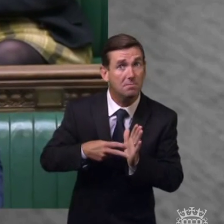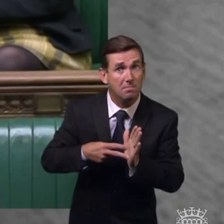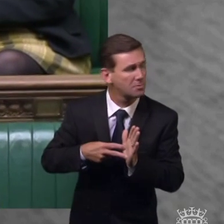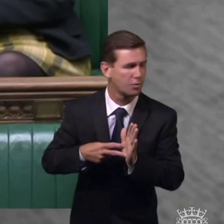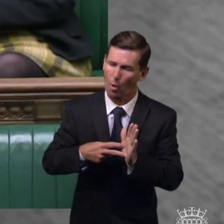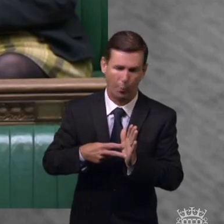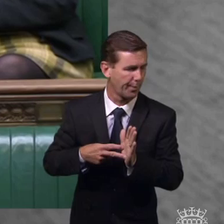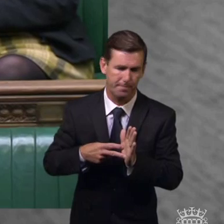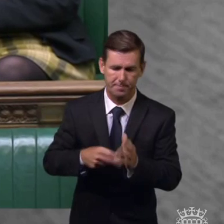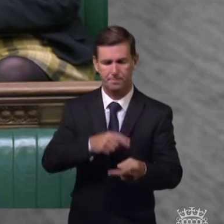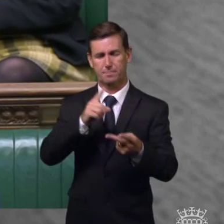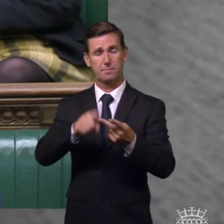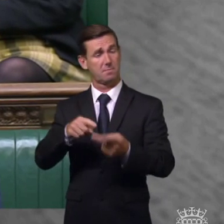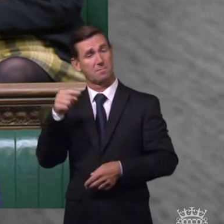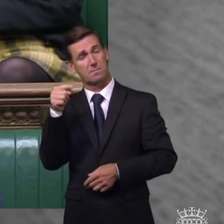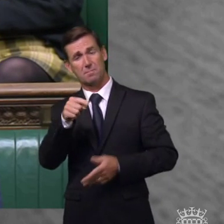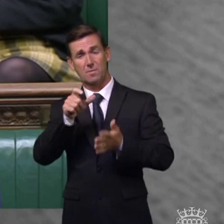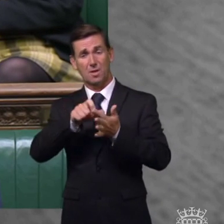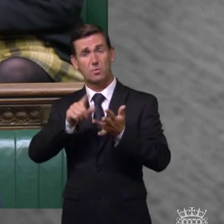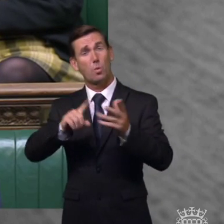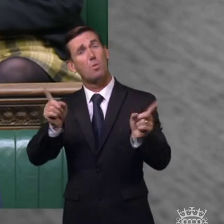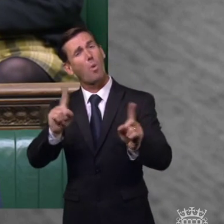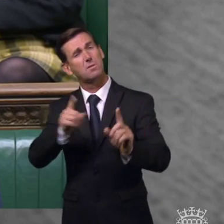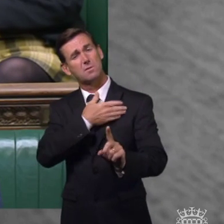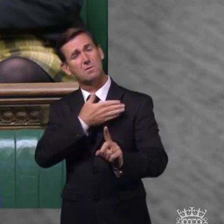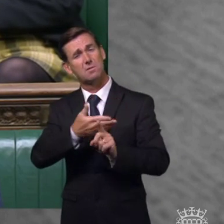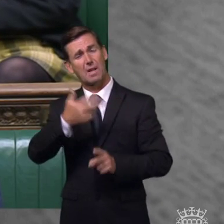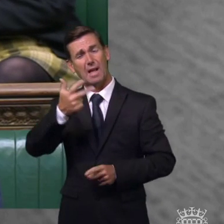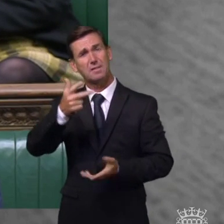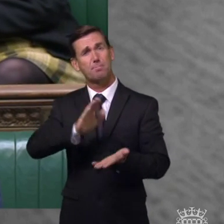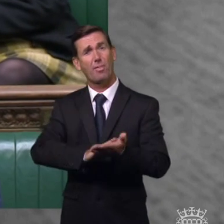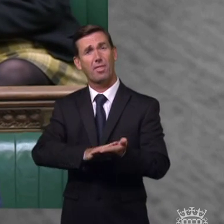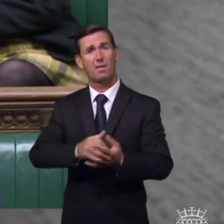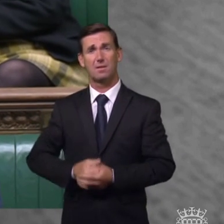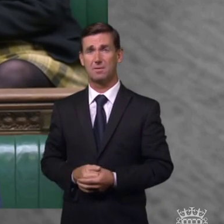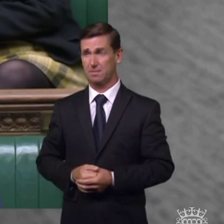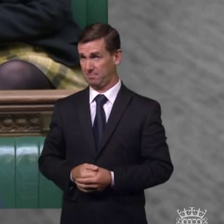No, he did not. What did he do instead?